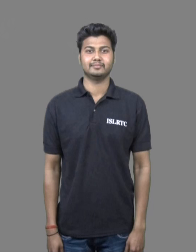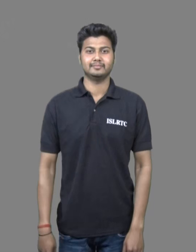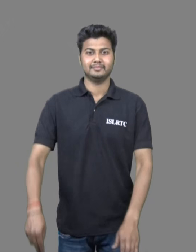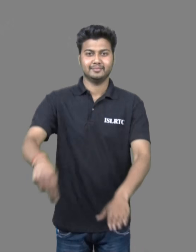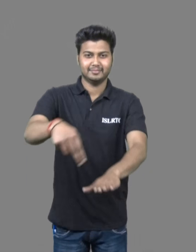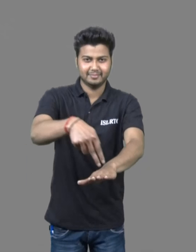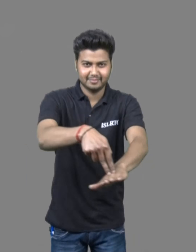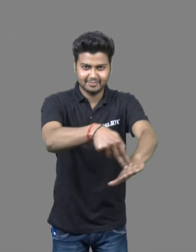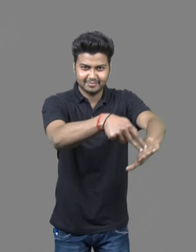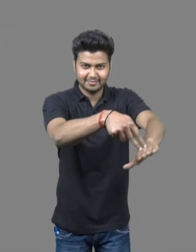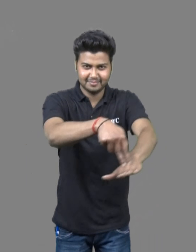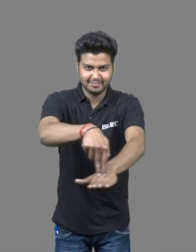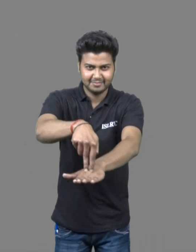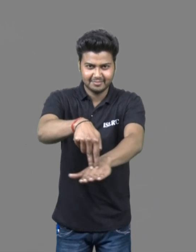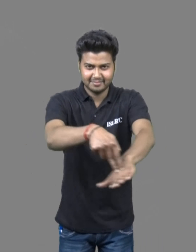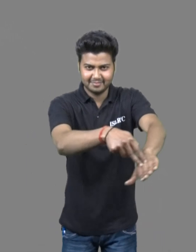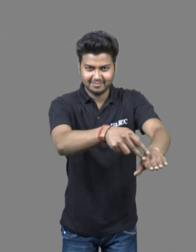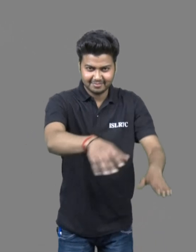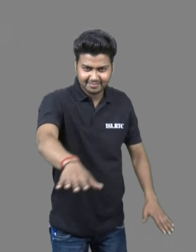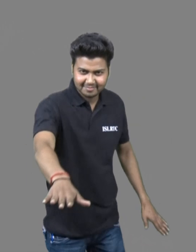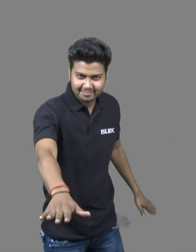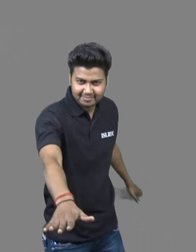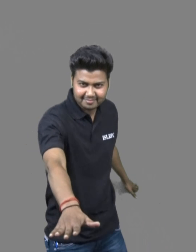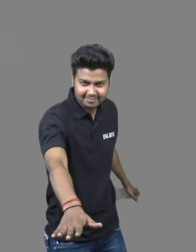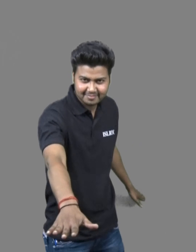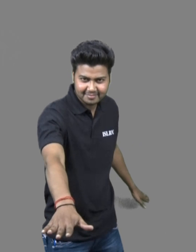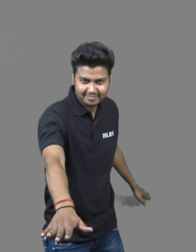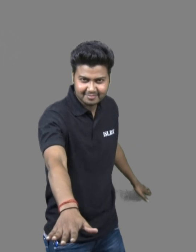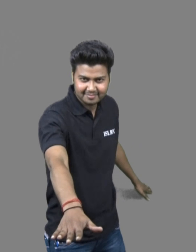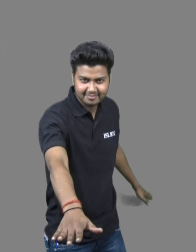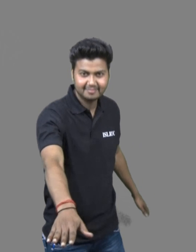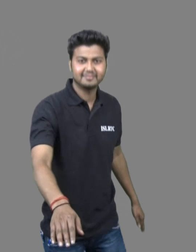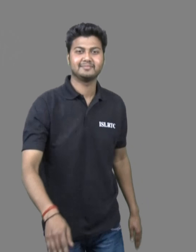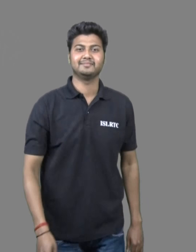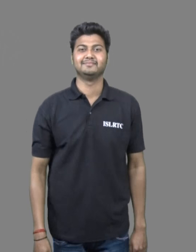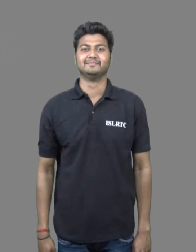Surfing